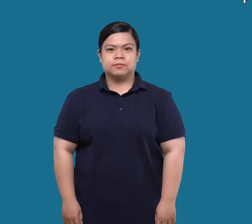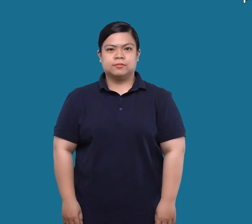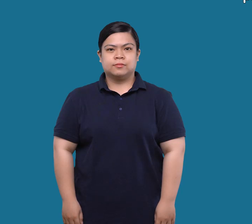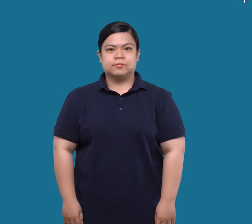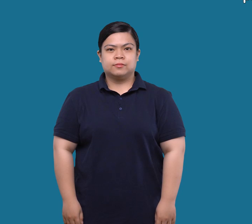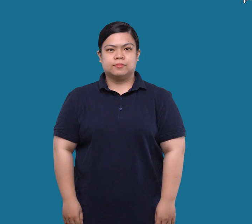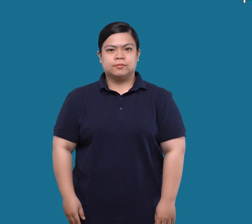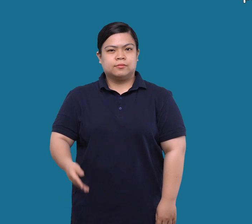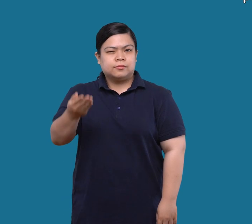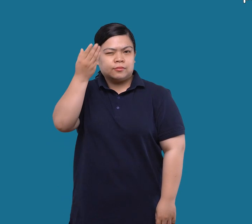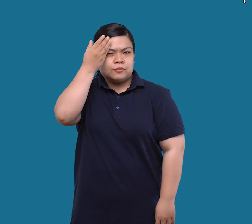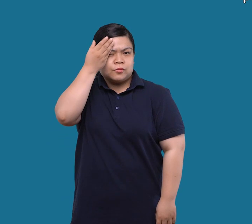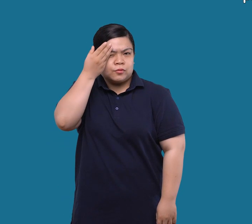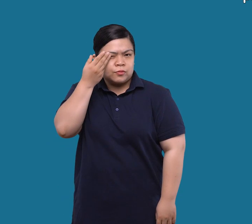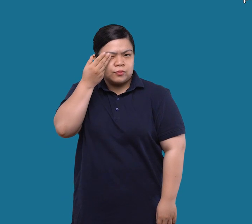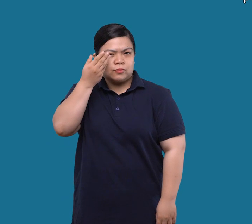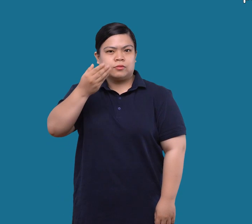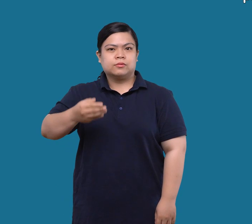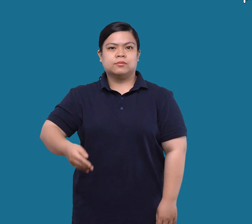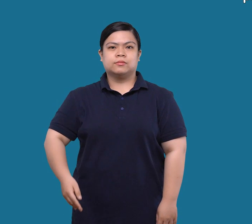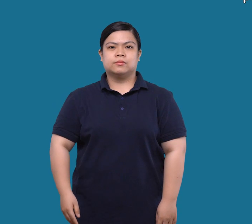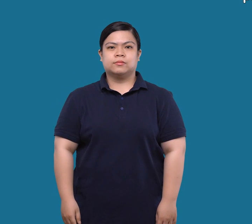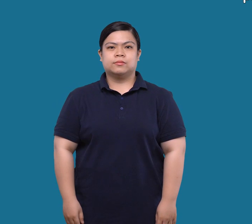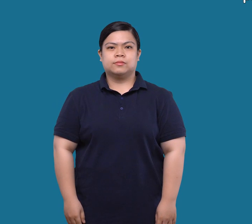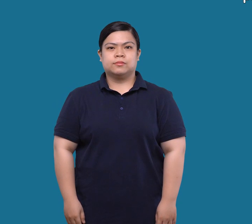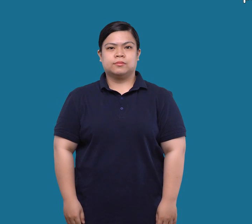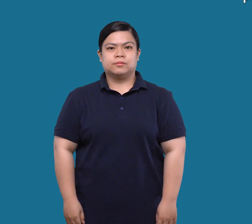phẫu thuật mắt